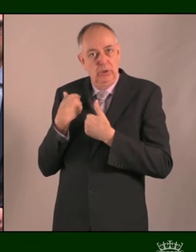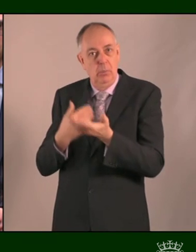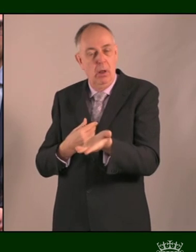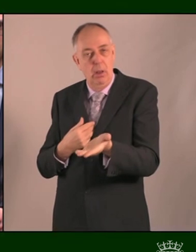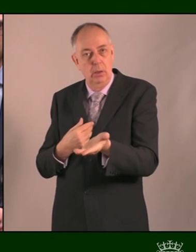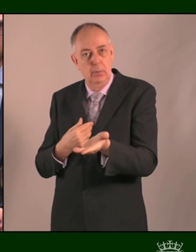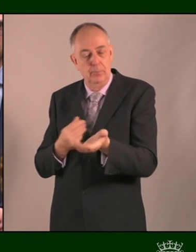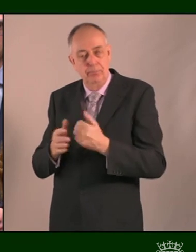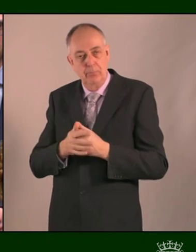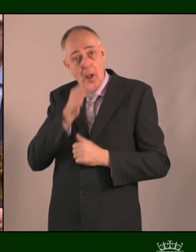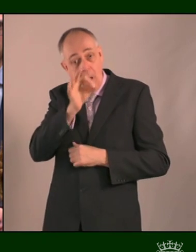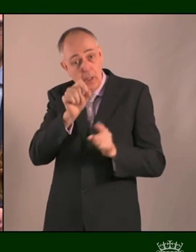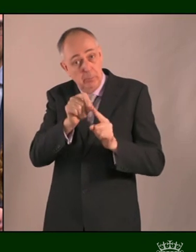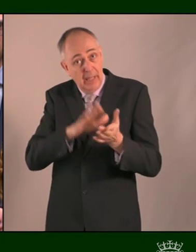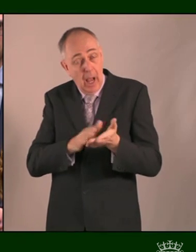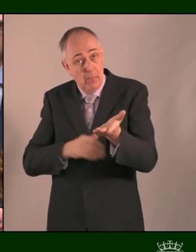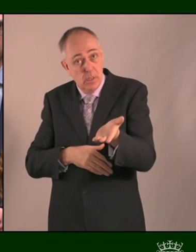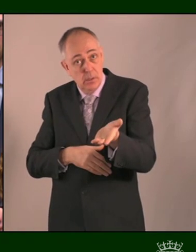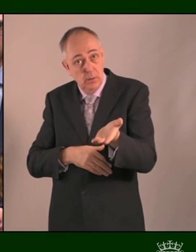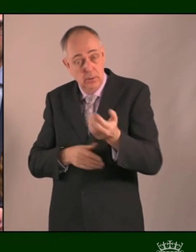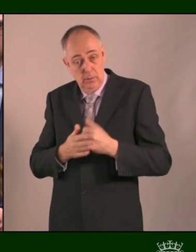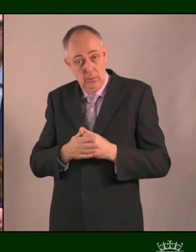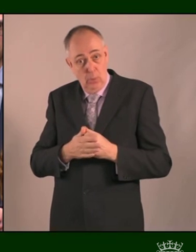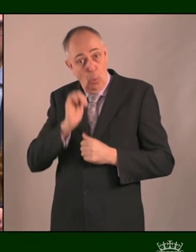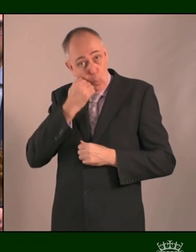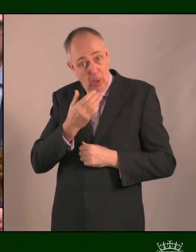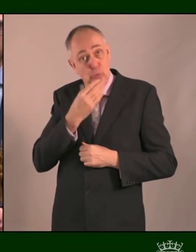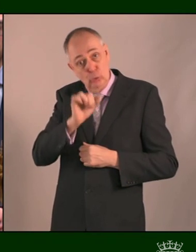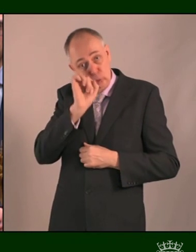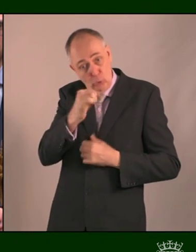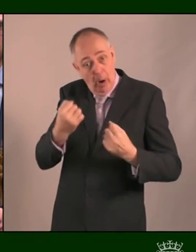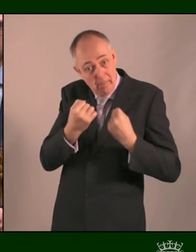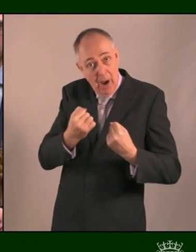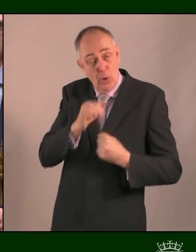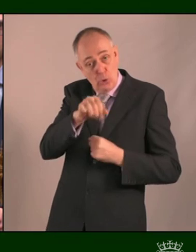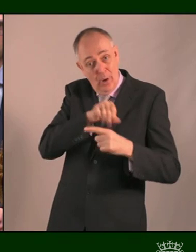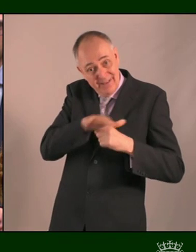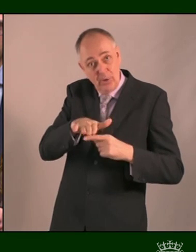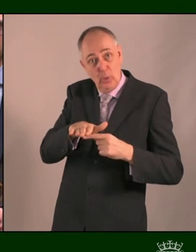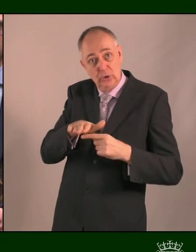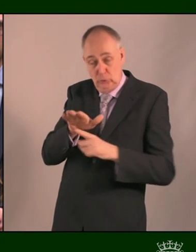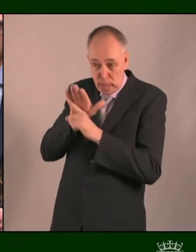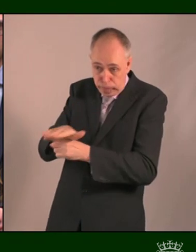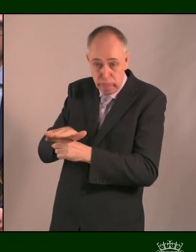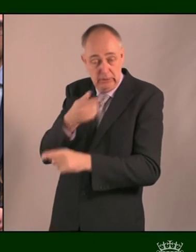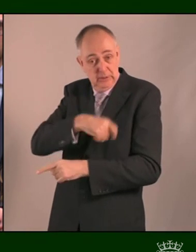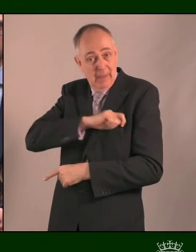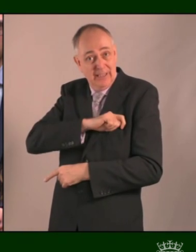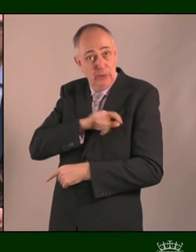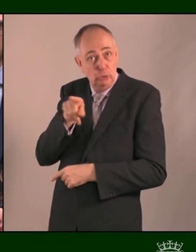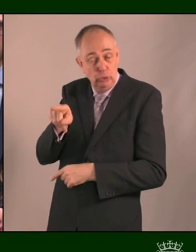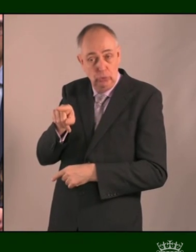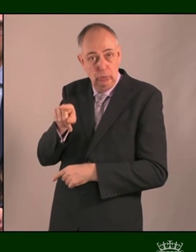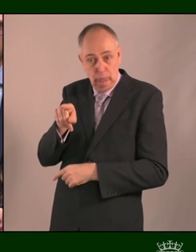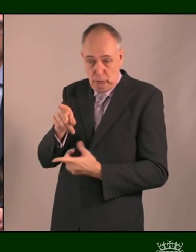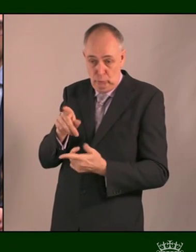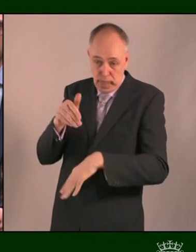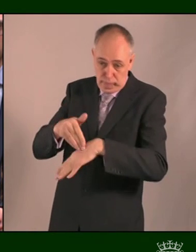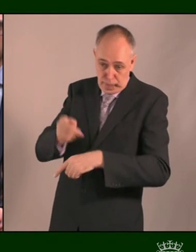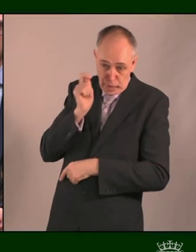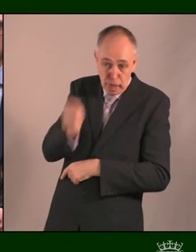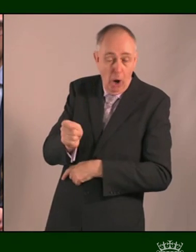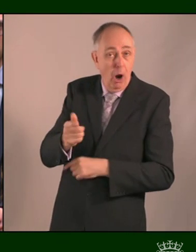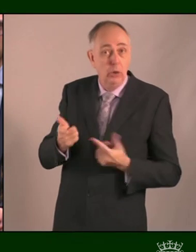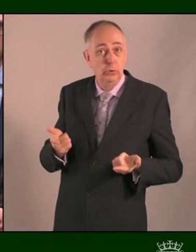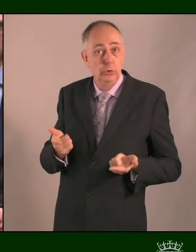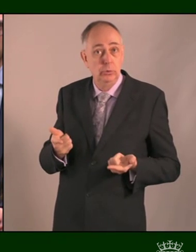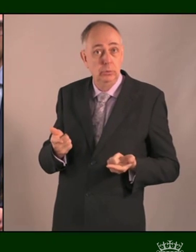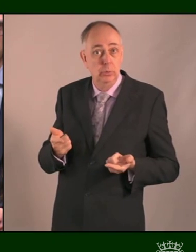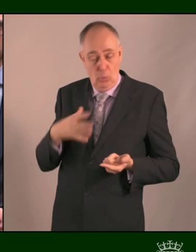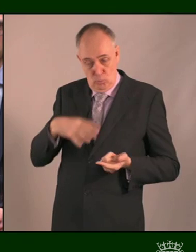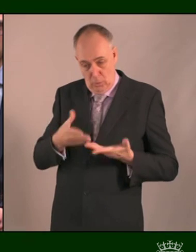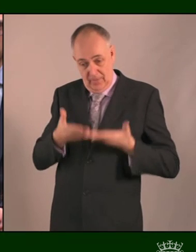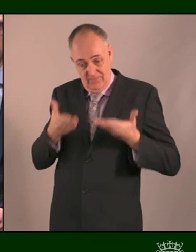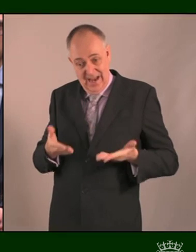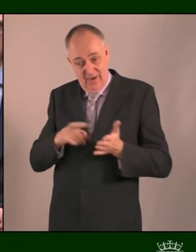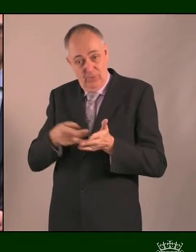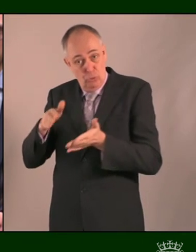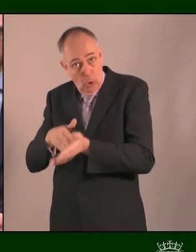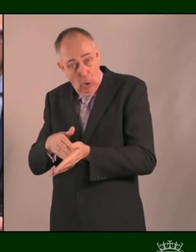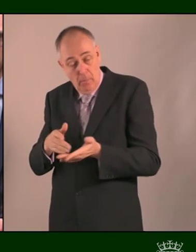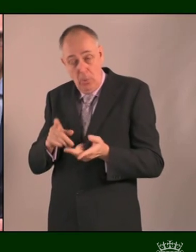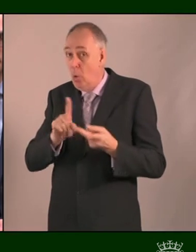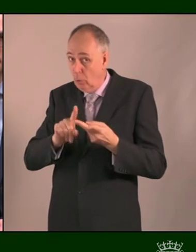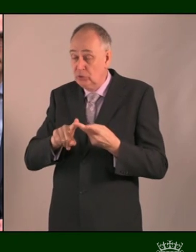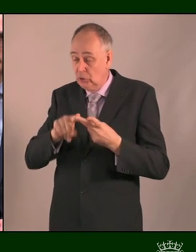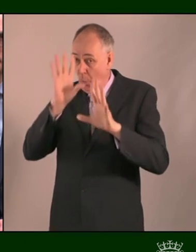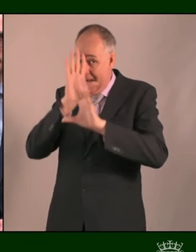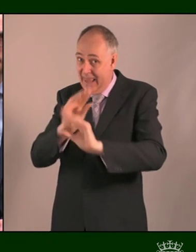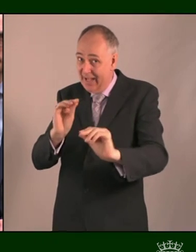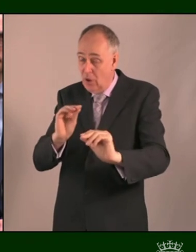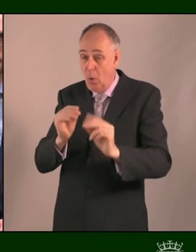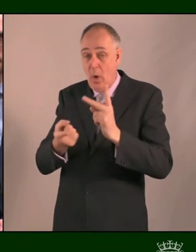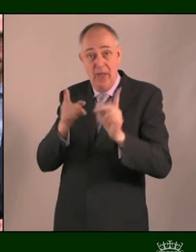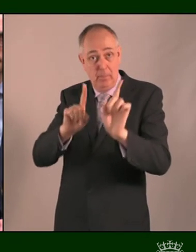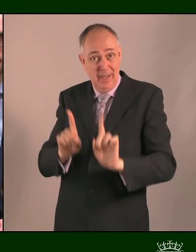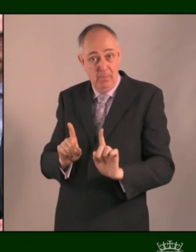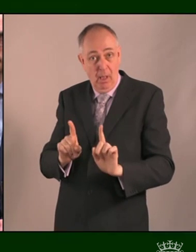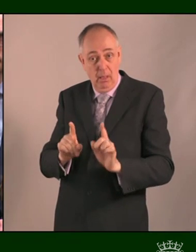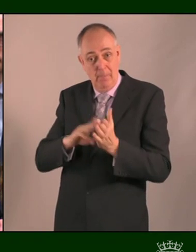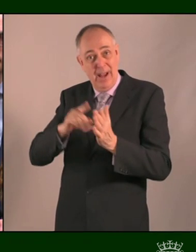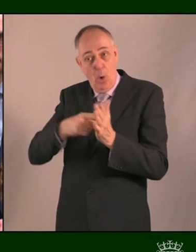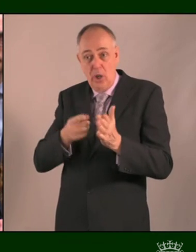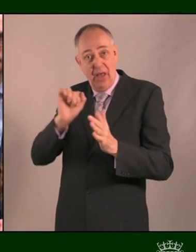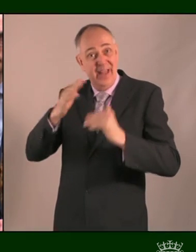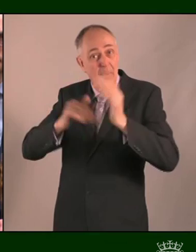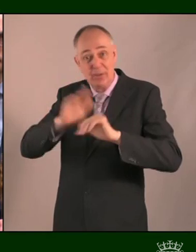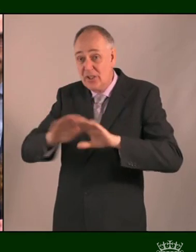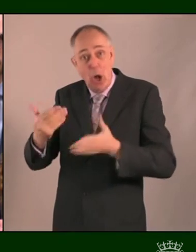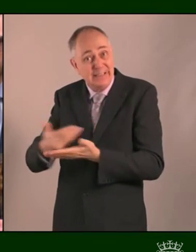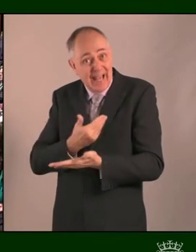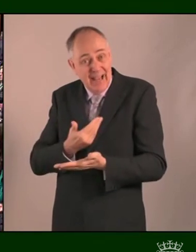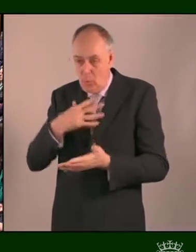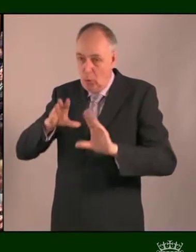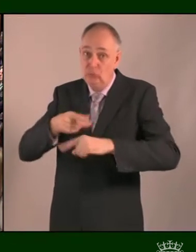Will my right honourable Friend the Prime Minister use all his influence to press the Spanish authorities to pursue a criminal prosecution that not only seeks justice for Tom but sends a clear message to other accommodation-owners in Mallorca to prevent similar tragedies from occurring in future?